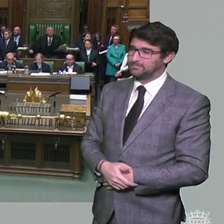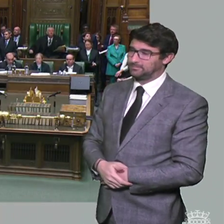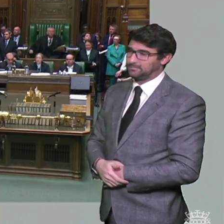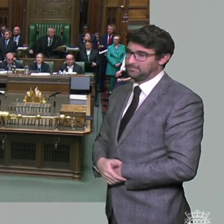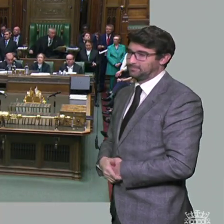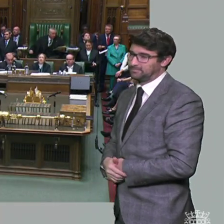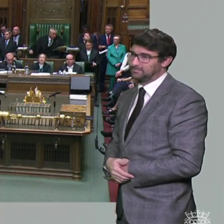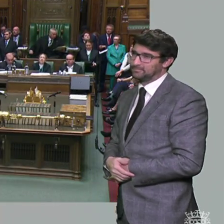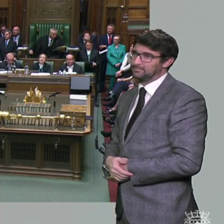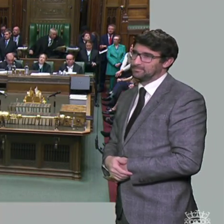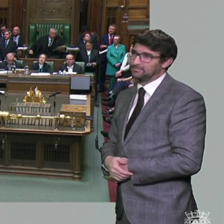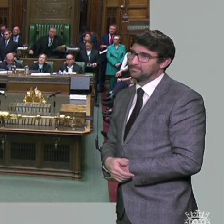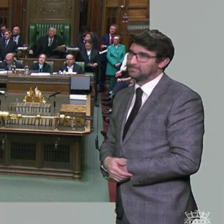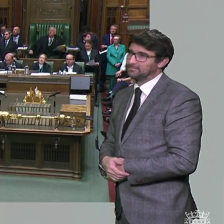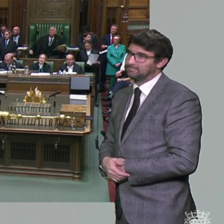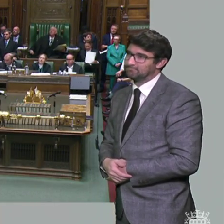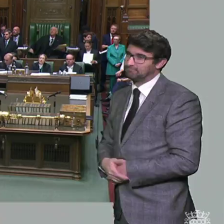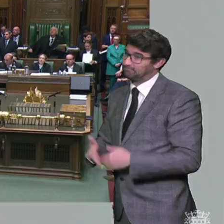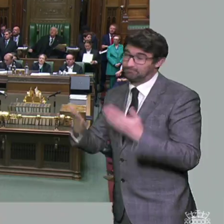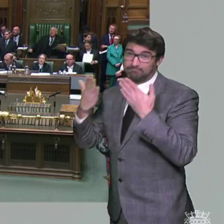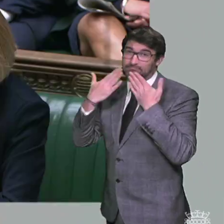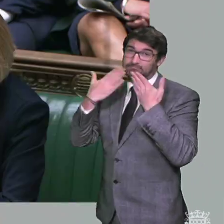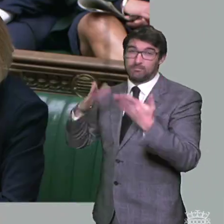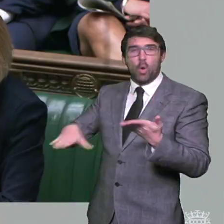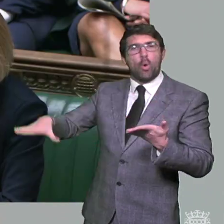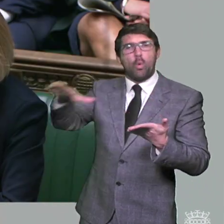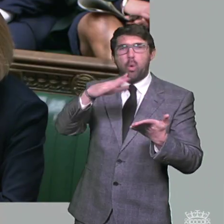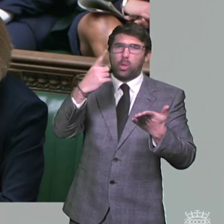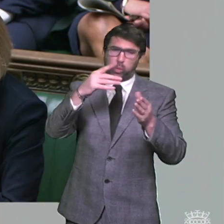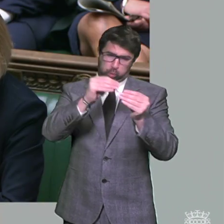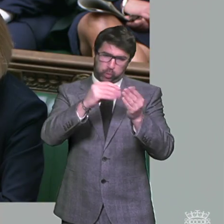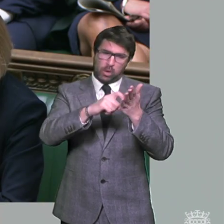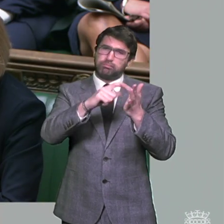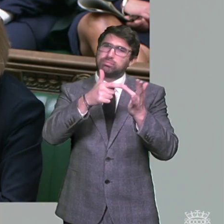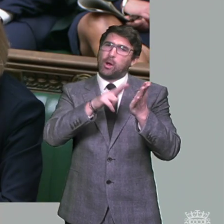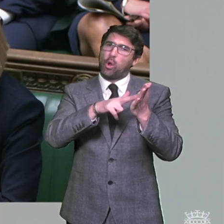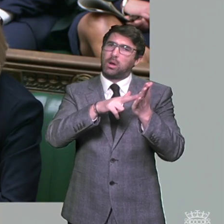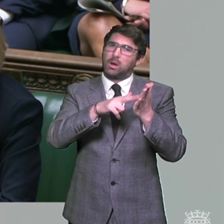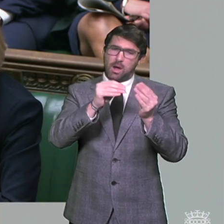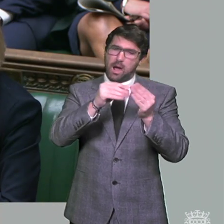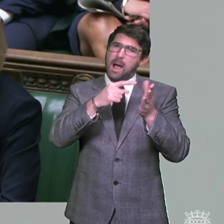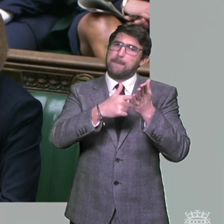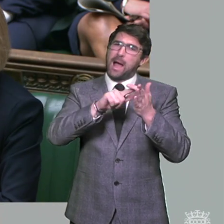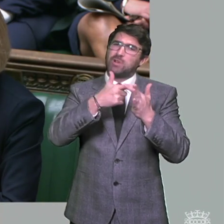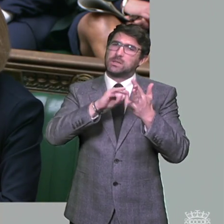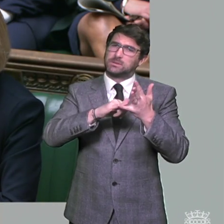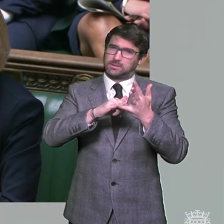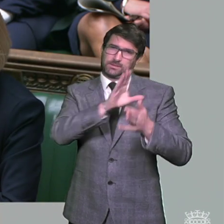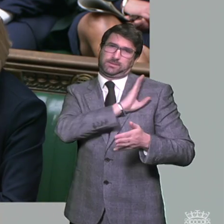I join my honourable Friend in thanking everybody at Brecon barracks, which organises Exercise Cambrian Patrol each year.